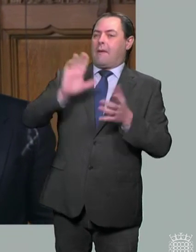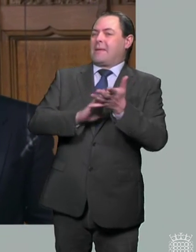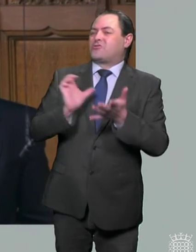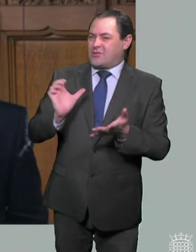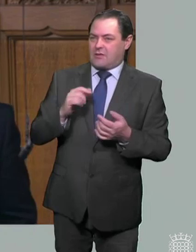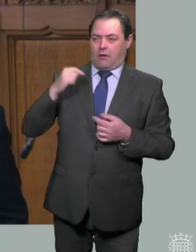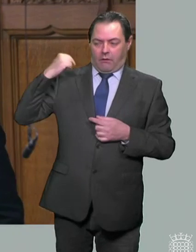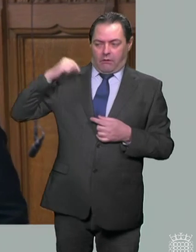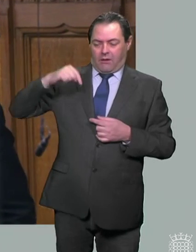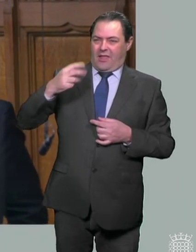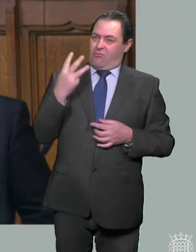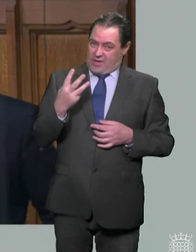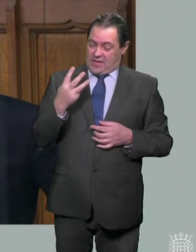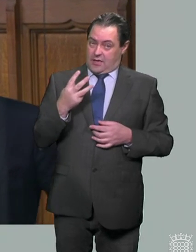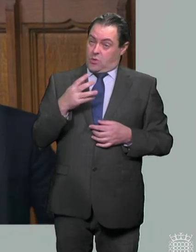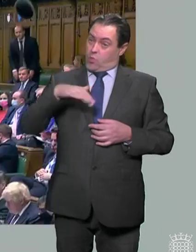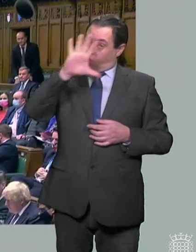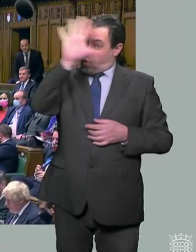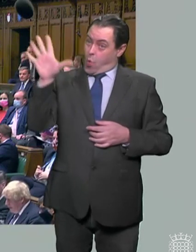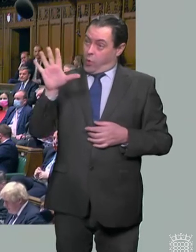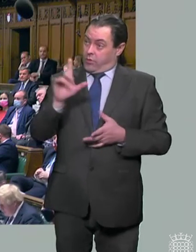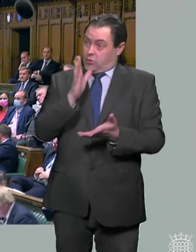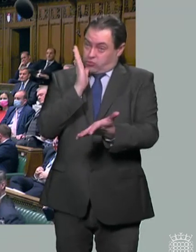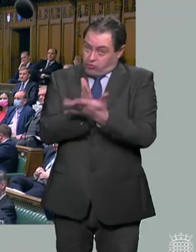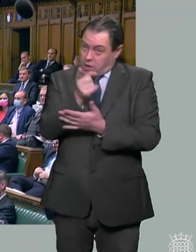Were the voters of the north right to take the Prime Minister at his word?